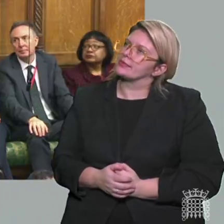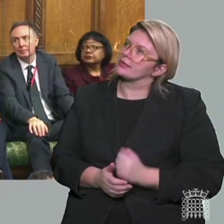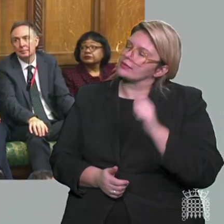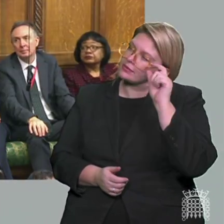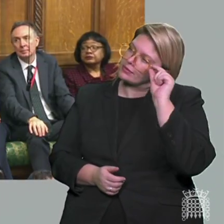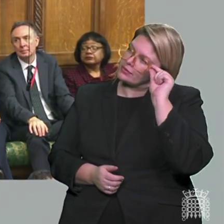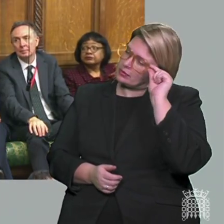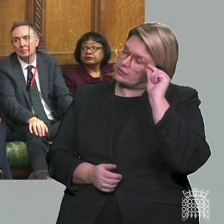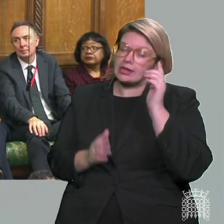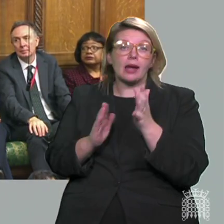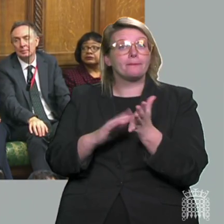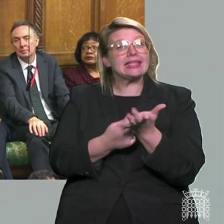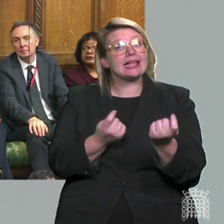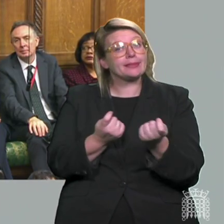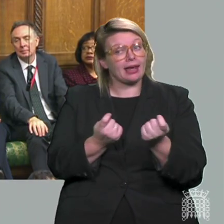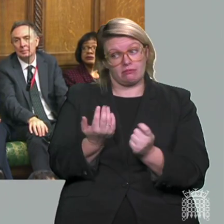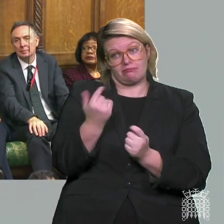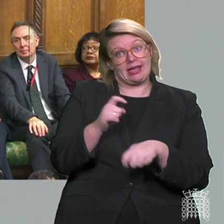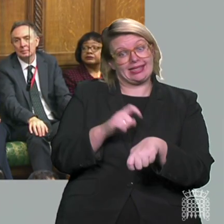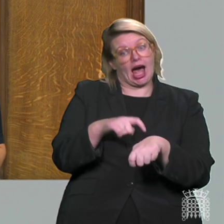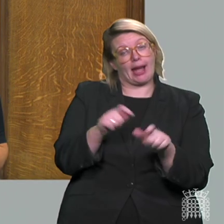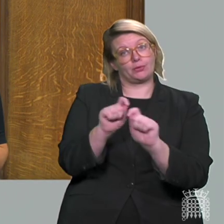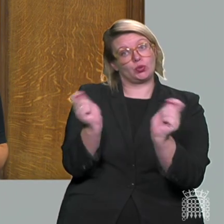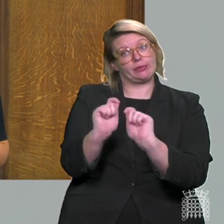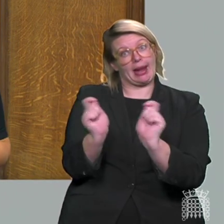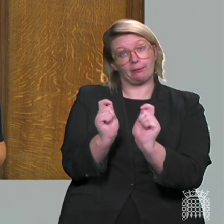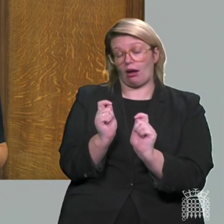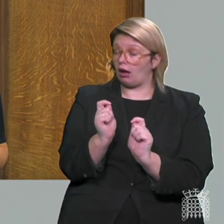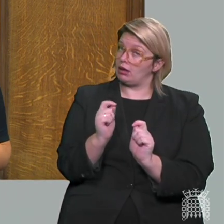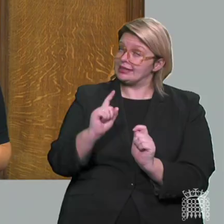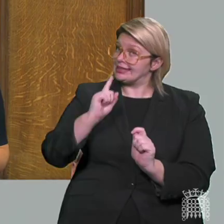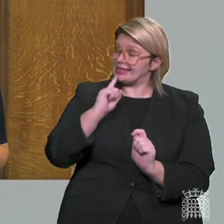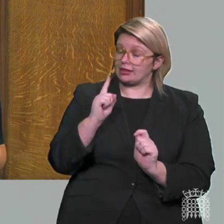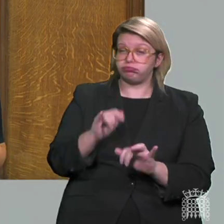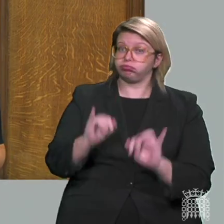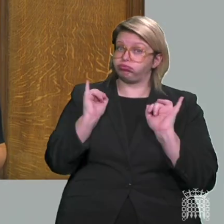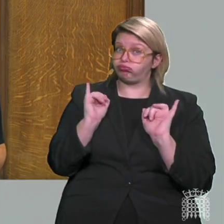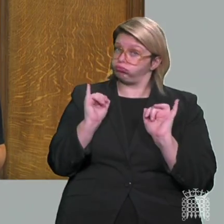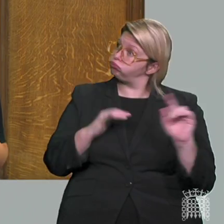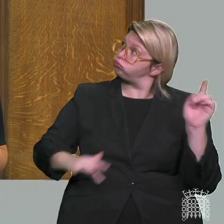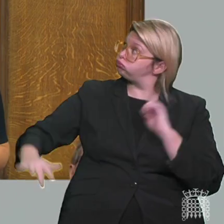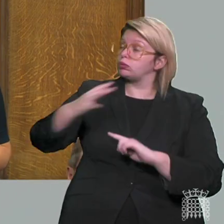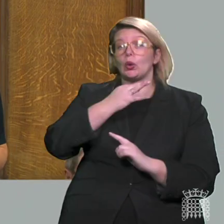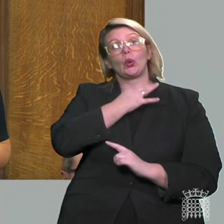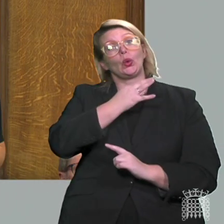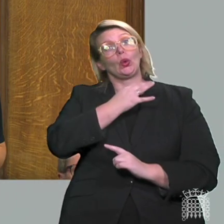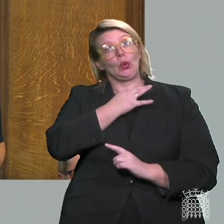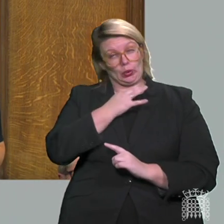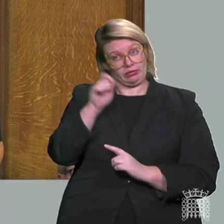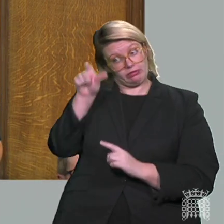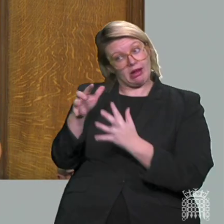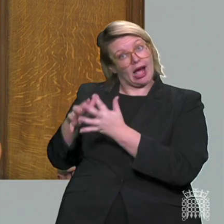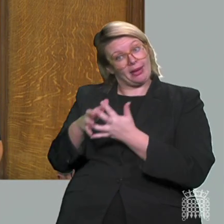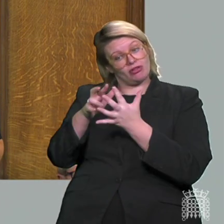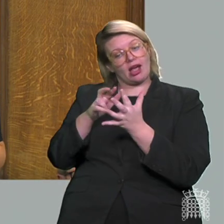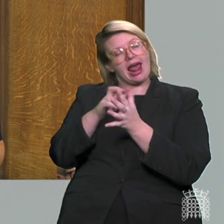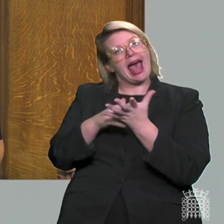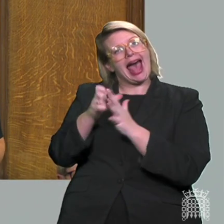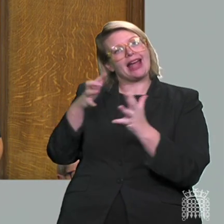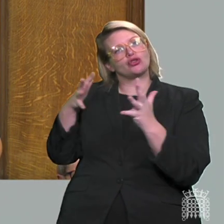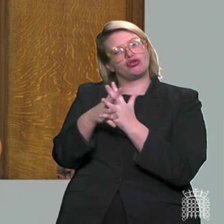The Times recently reported that schools across the UK are in crisis as the effects of online influencer Andrew Tate’s vile misogyny infiltrates our classrooms and society.